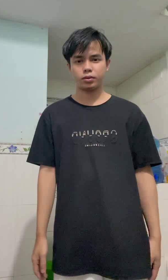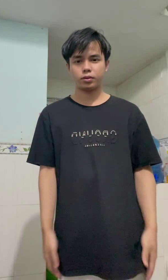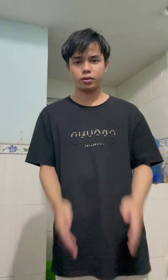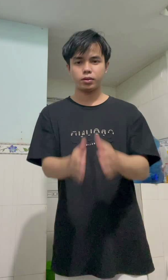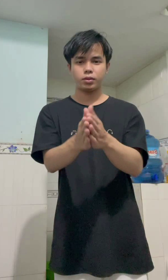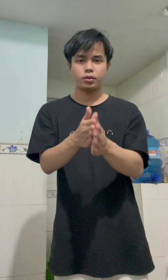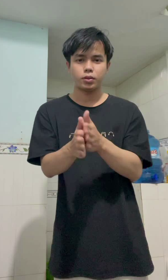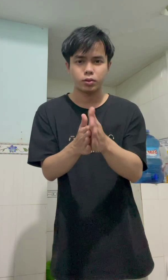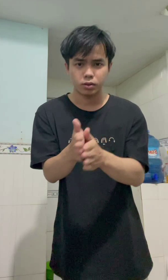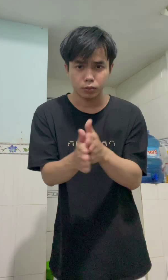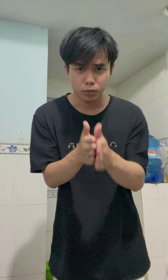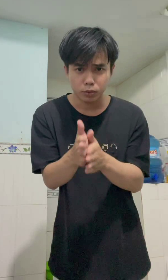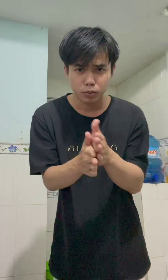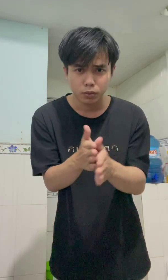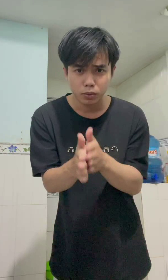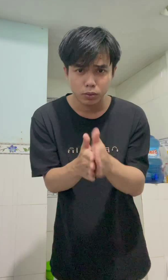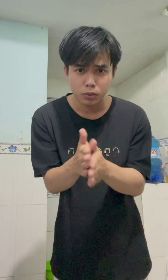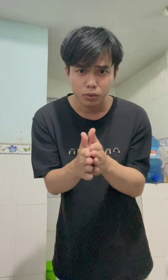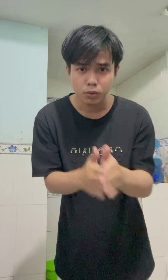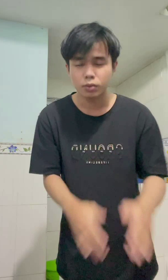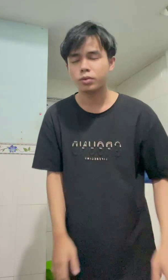hung thu